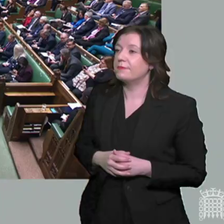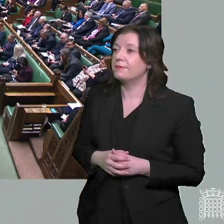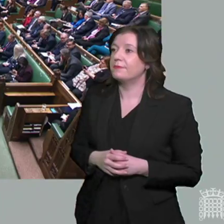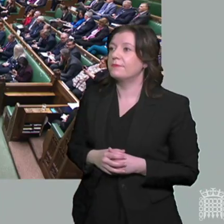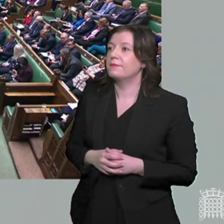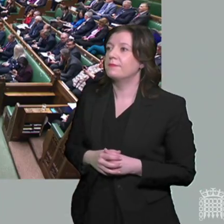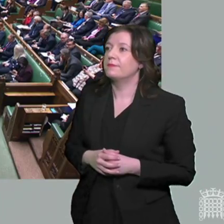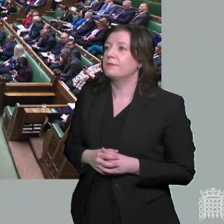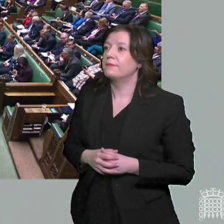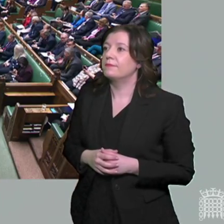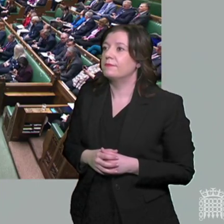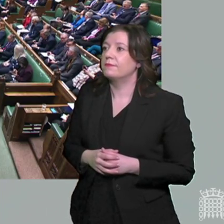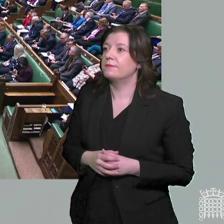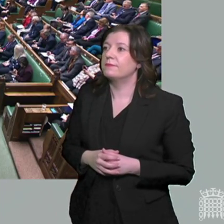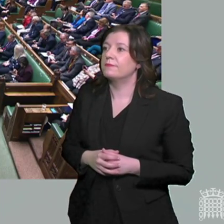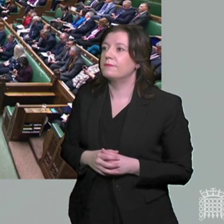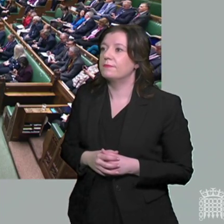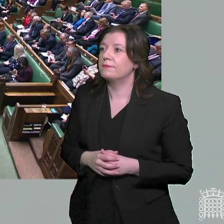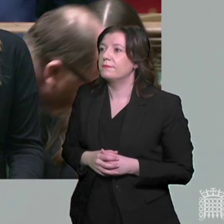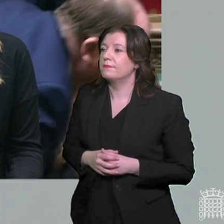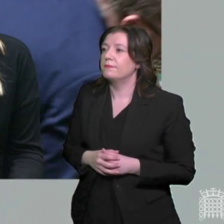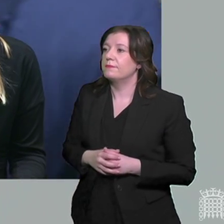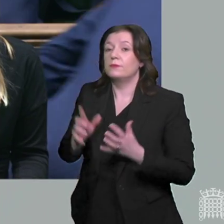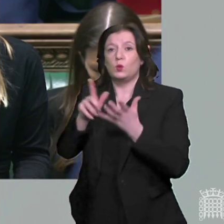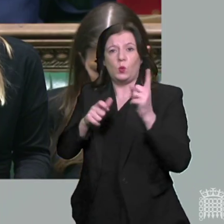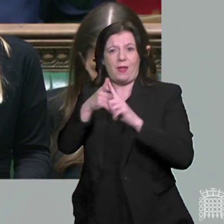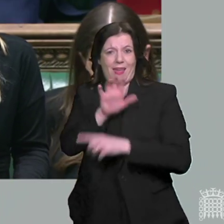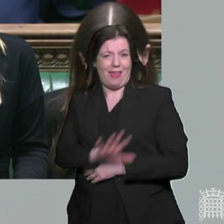We want fantastic connectivity in every part of the UK.